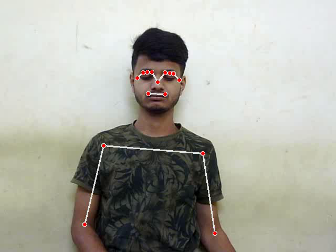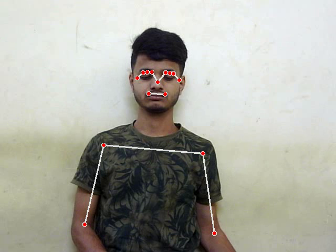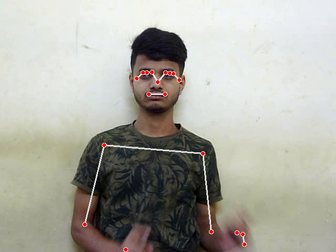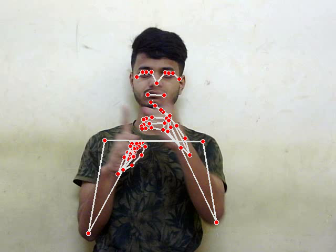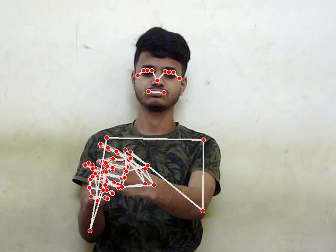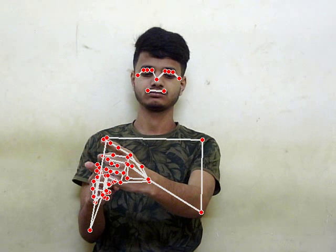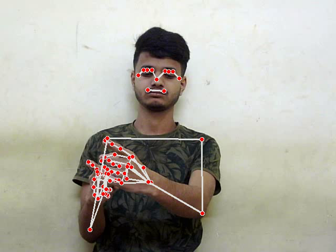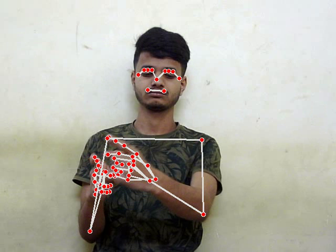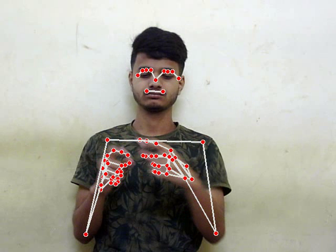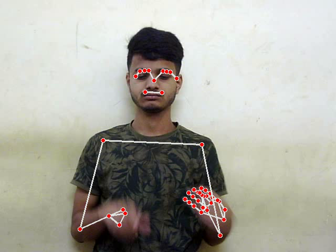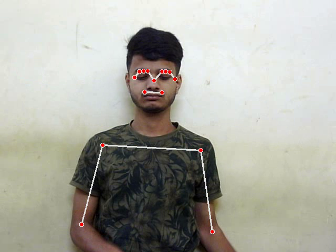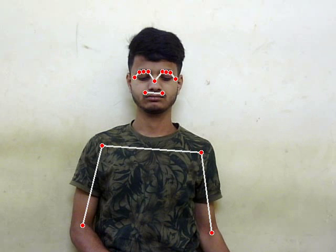go